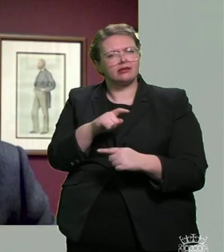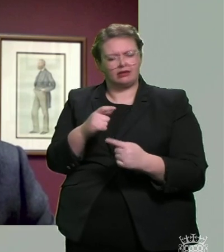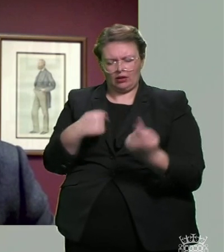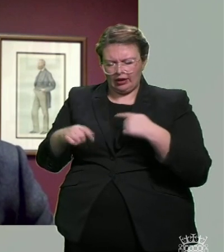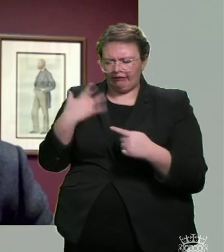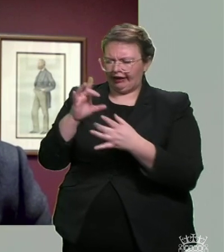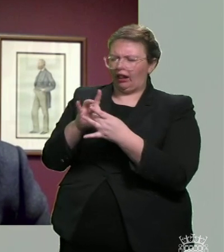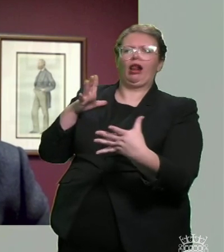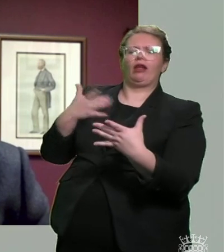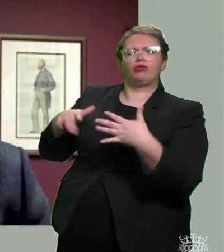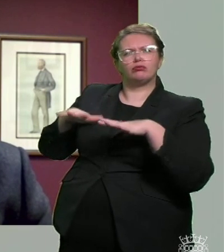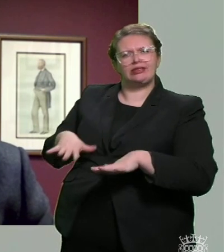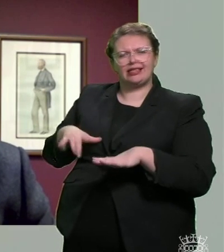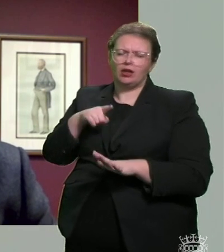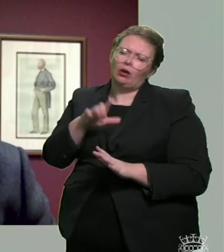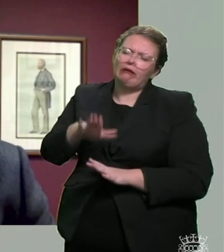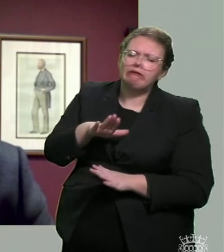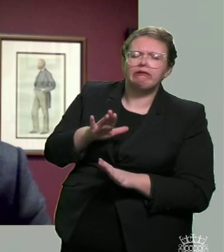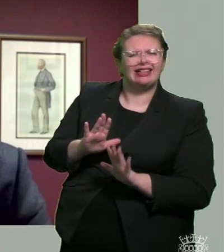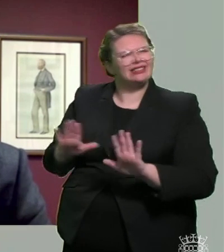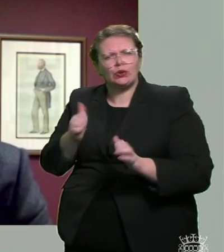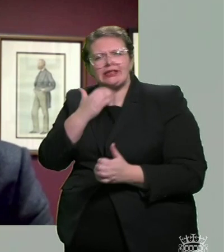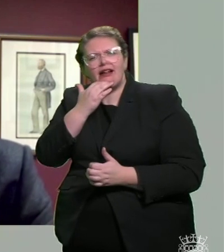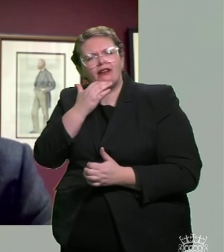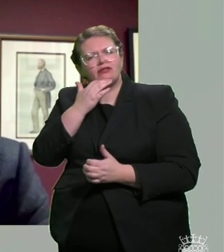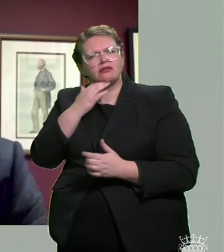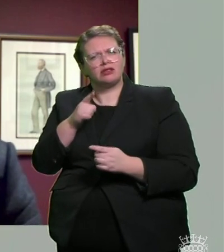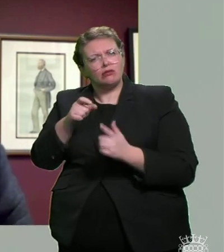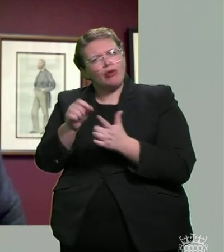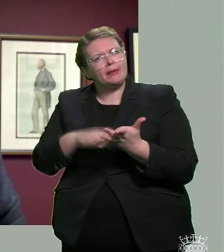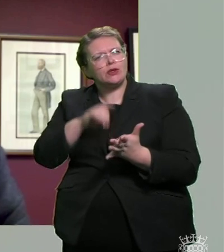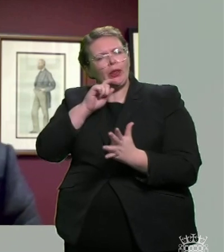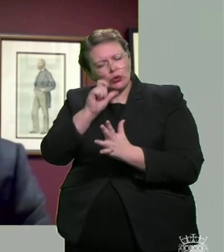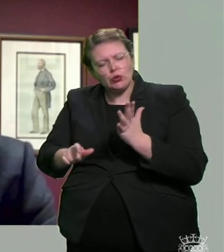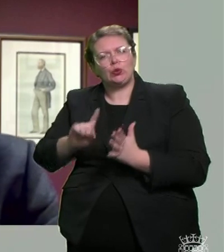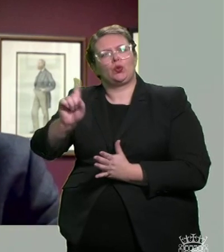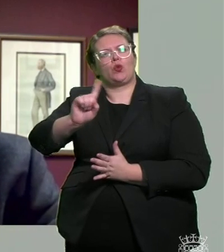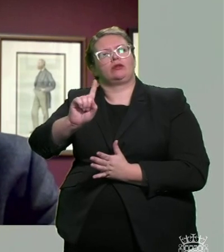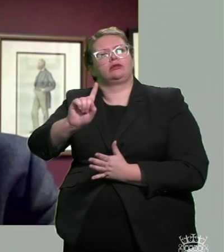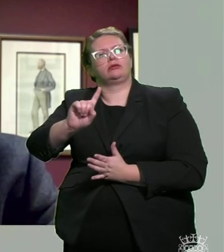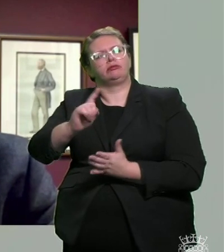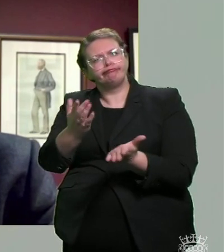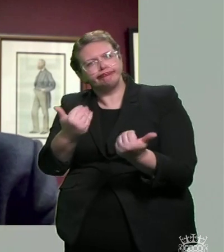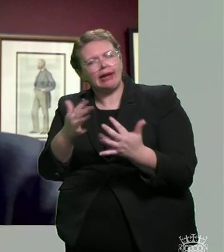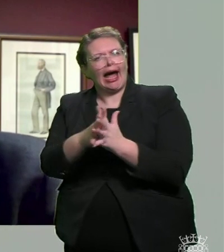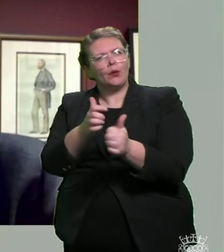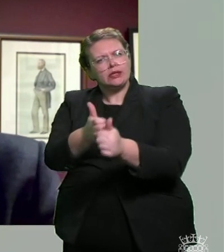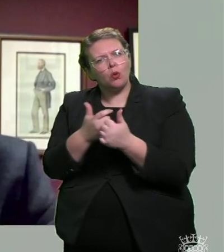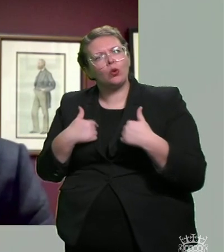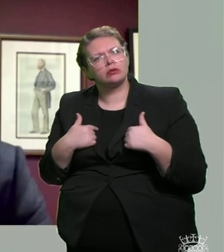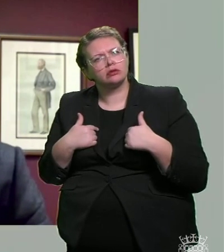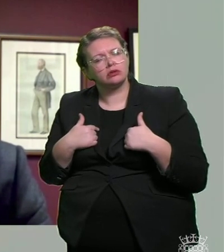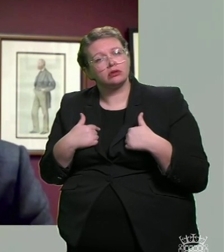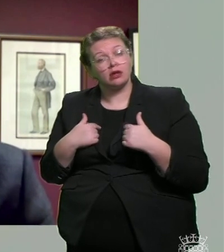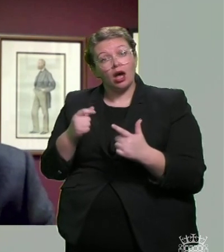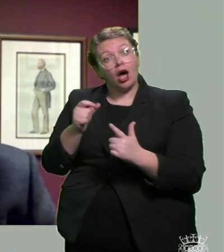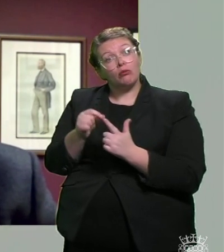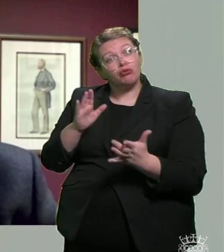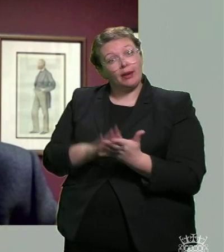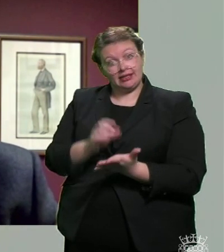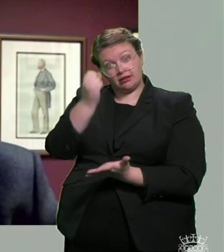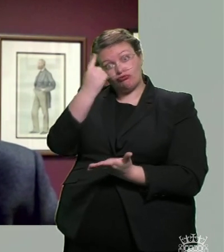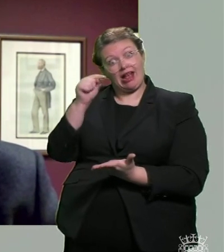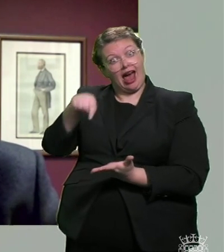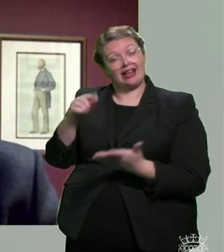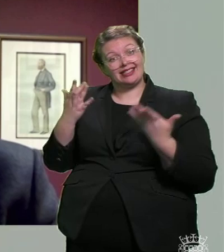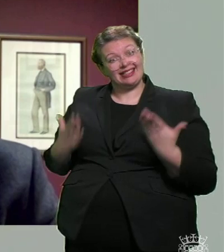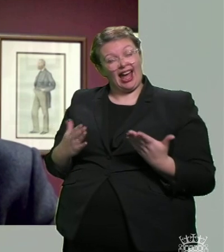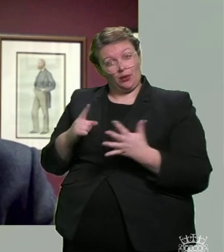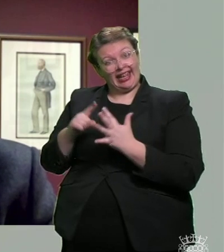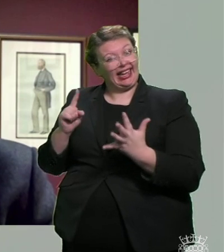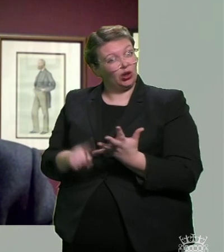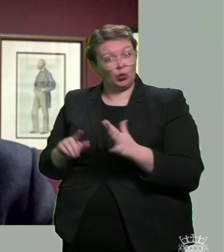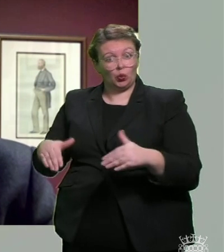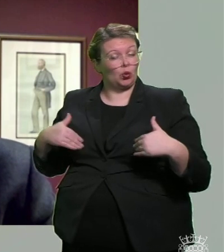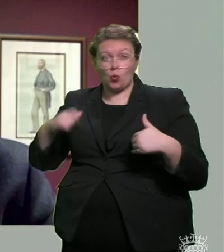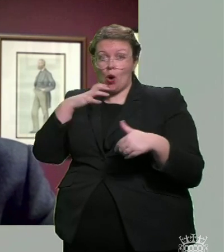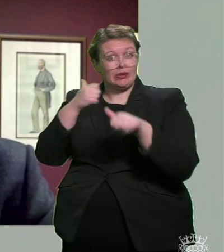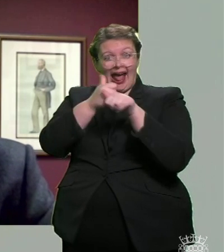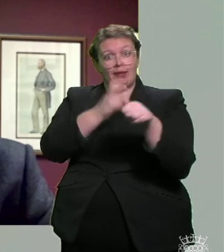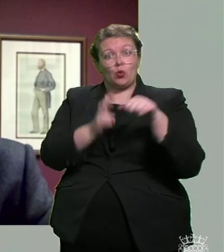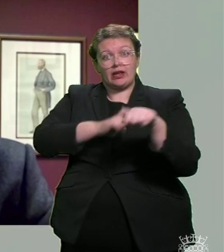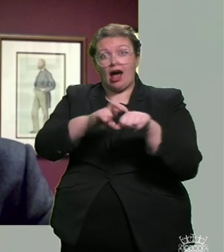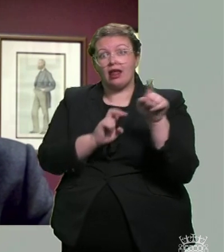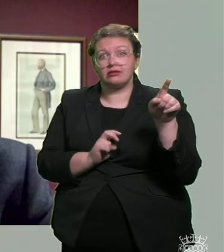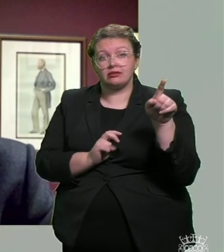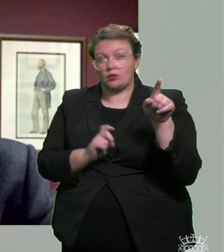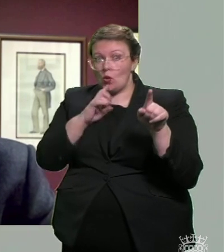Tea and sympathy will not cut the mustard, so, Prime Minister, what are you actually going to do when you realise that the EU will do nothing to help Northern Ireland?